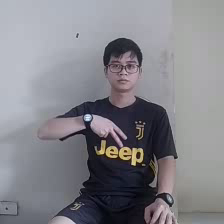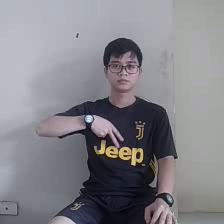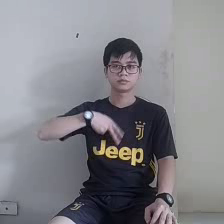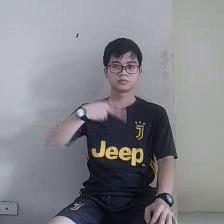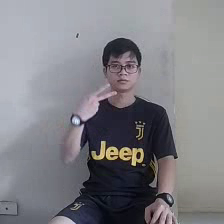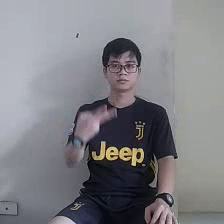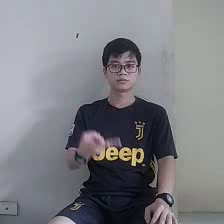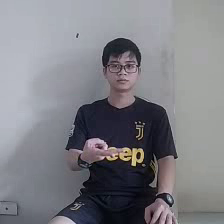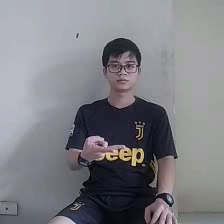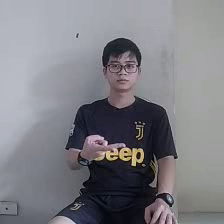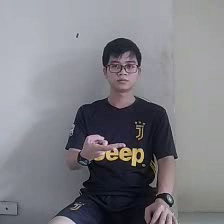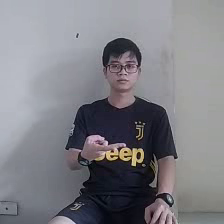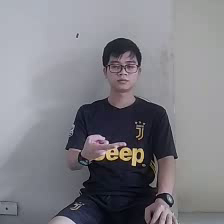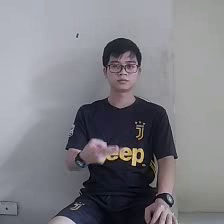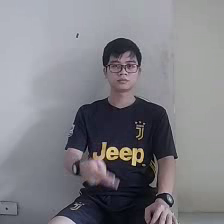Hy sinh